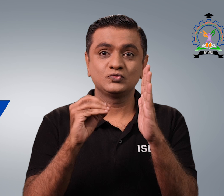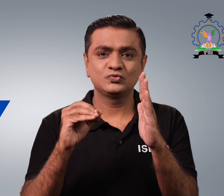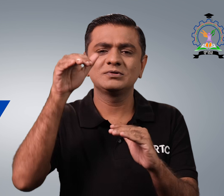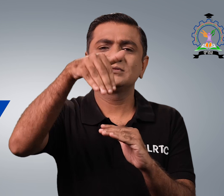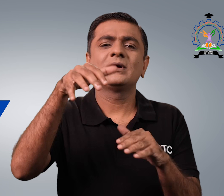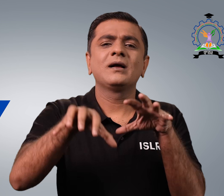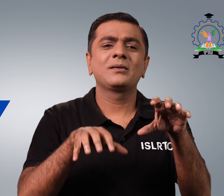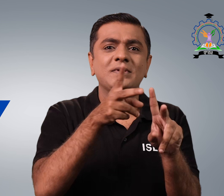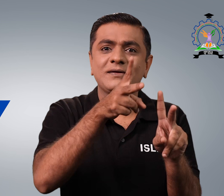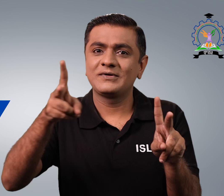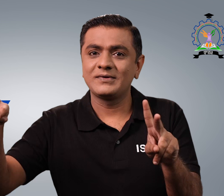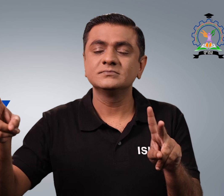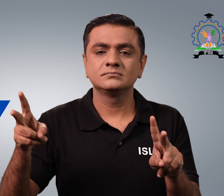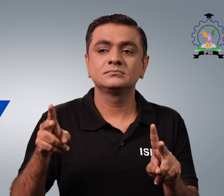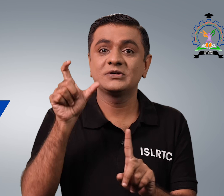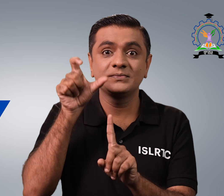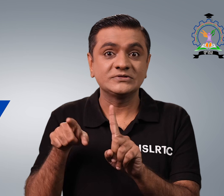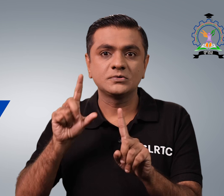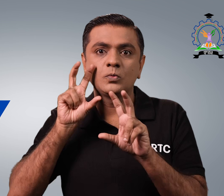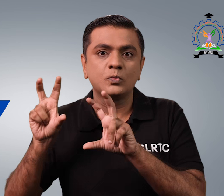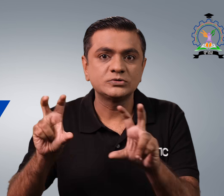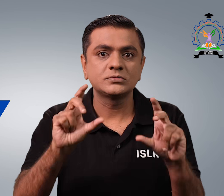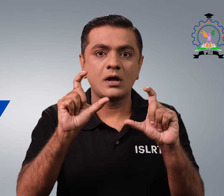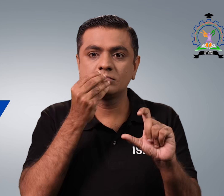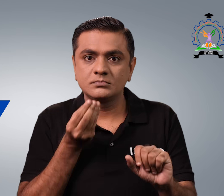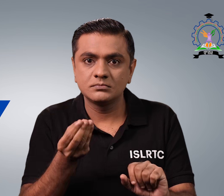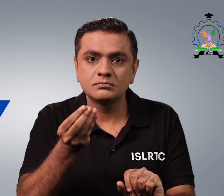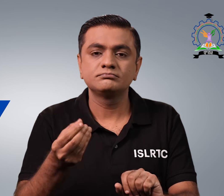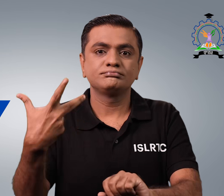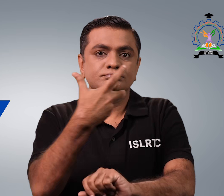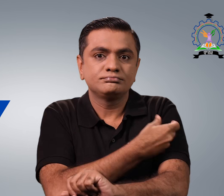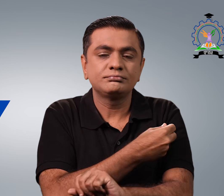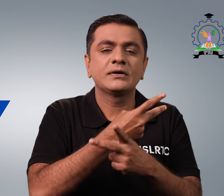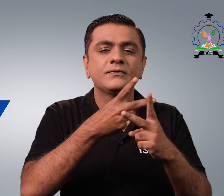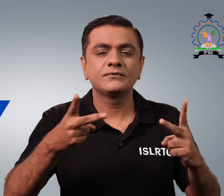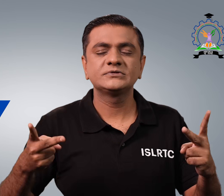A person who takes care of animals in a zoo, including feeding them, monitoring their diets and medication.